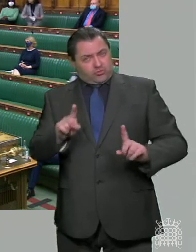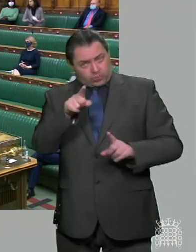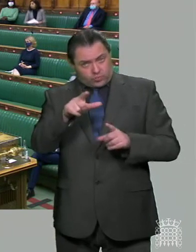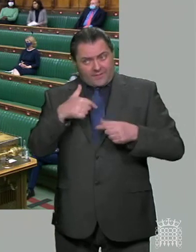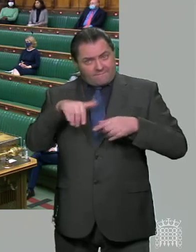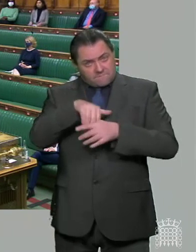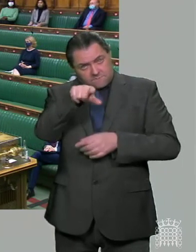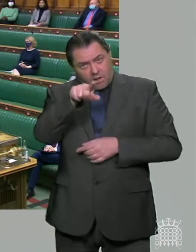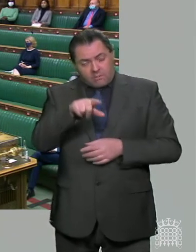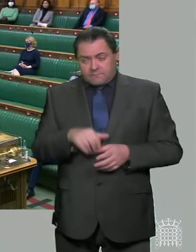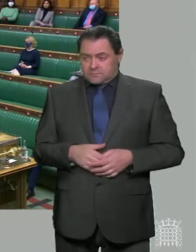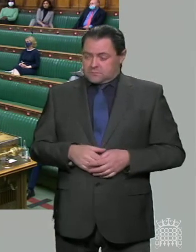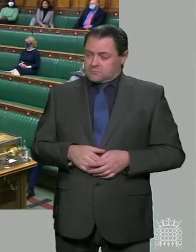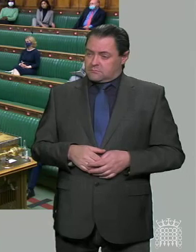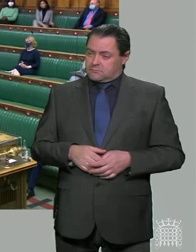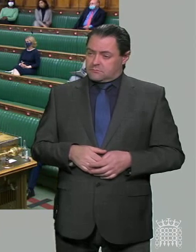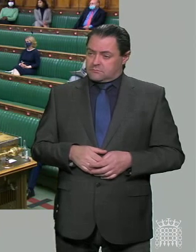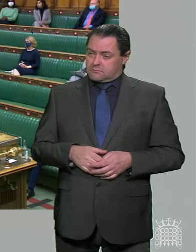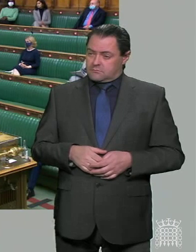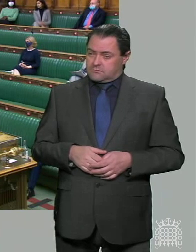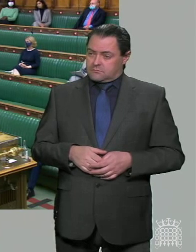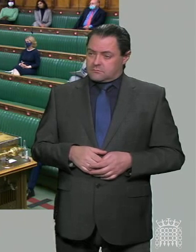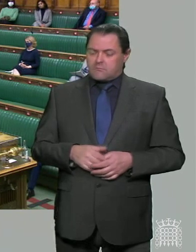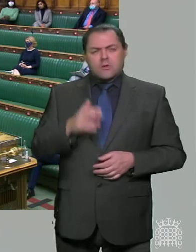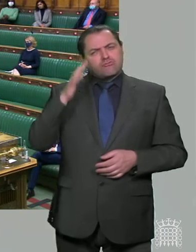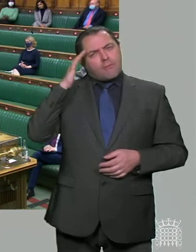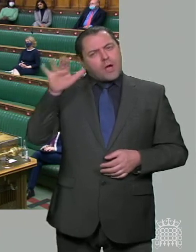Order. I remind honourable Members that we should not use props.